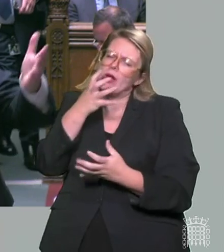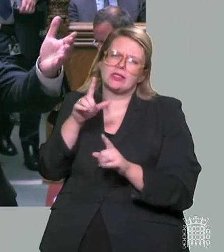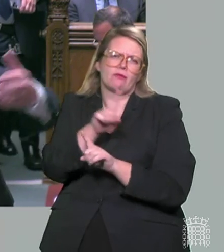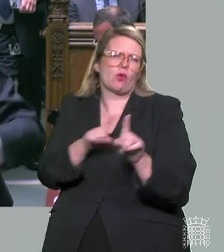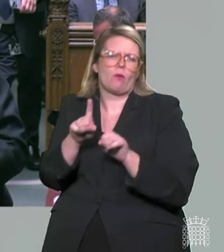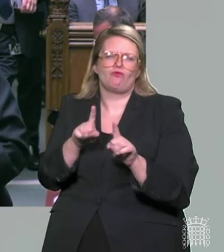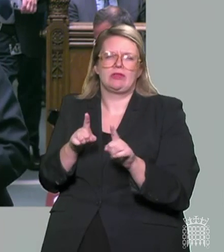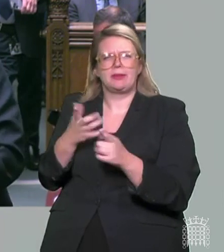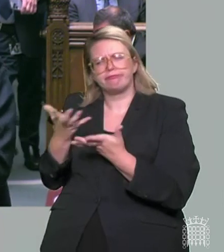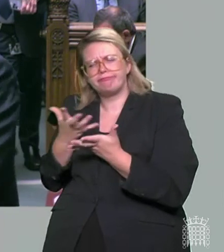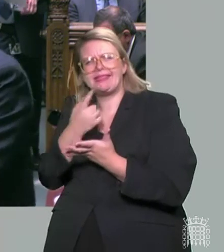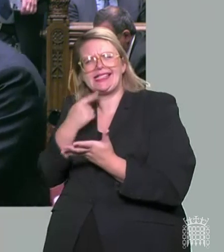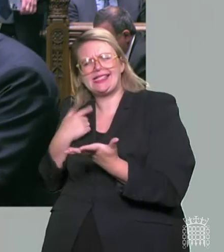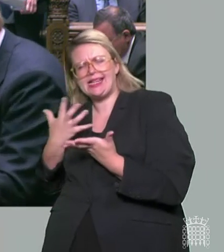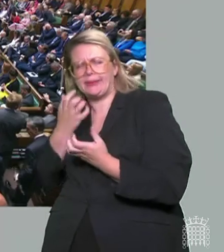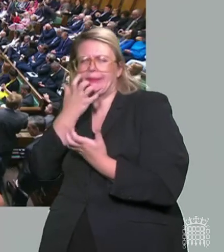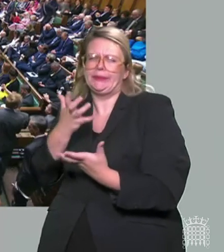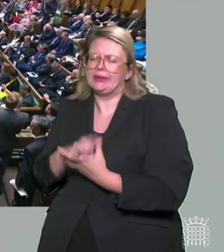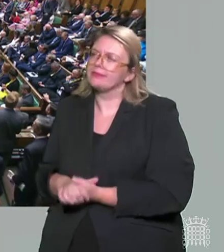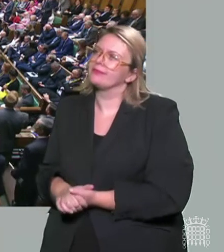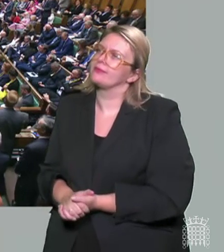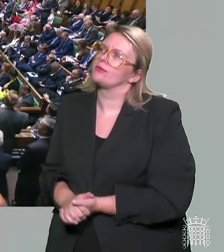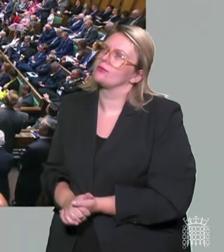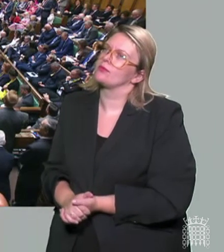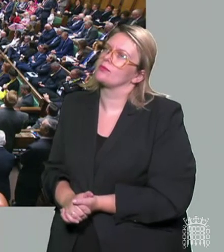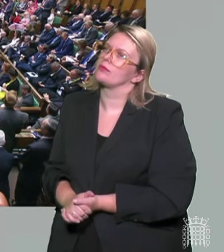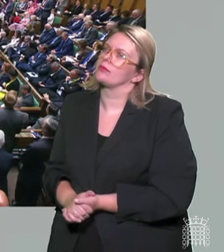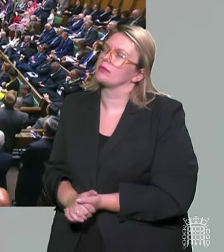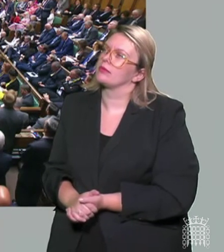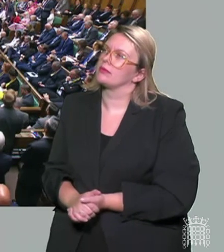It was great to talk to her about it yesterday.